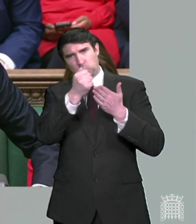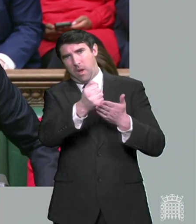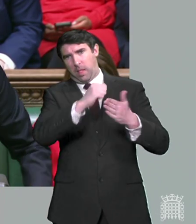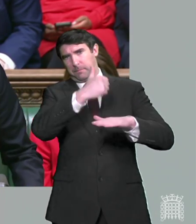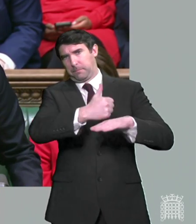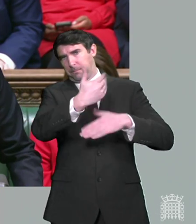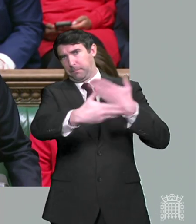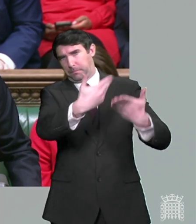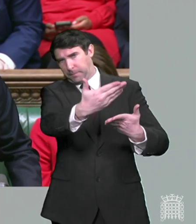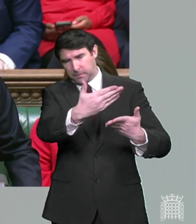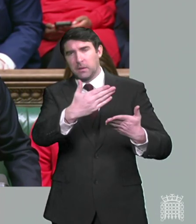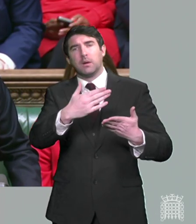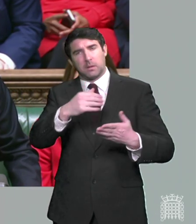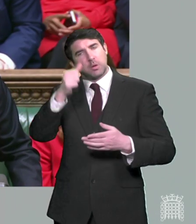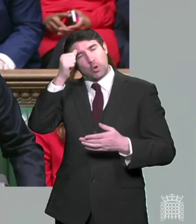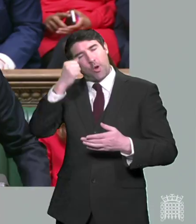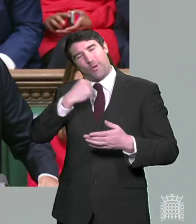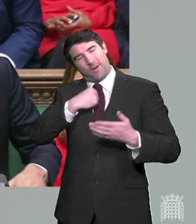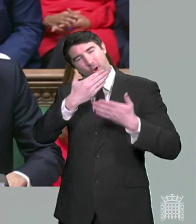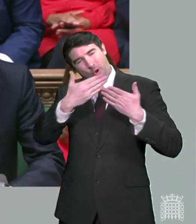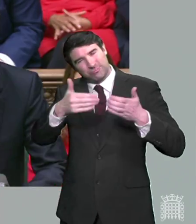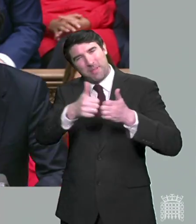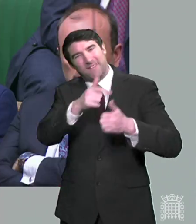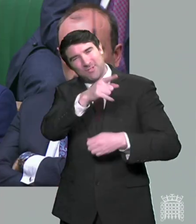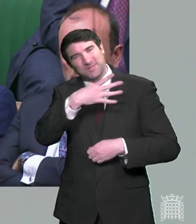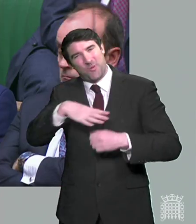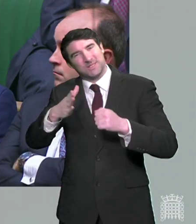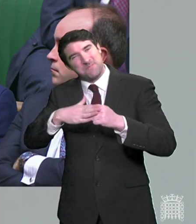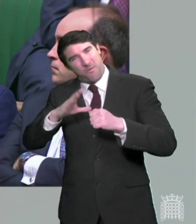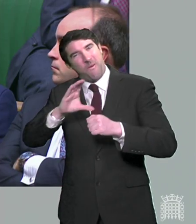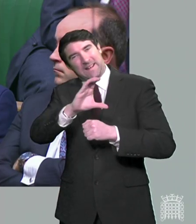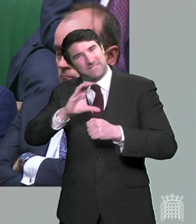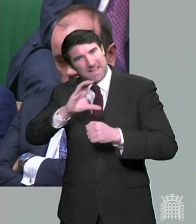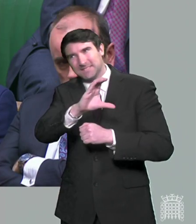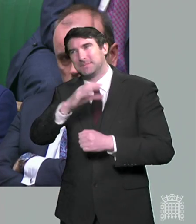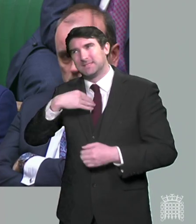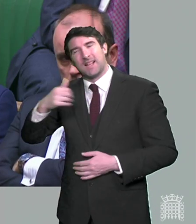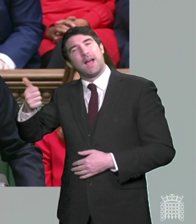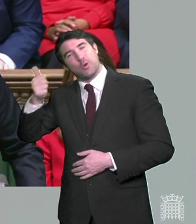I also know that my honourable Friend is keen to ensure continued investment in his local hospital.